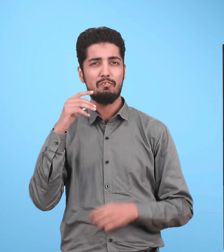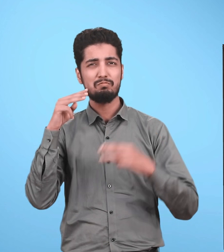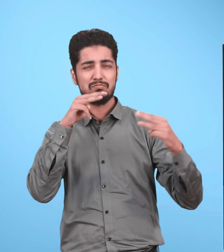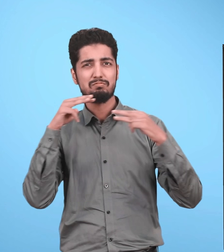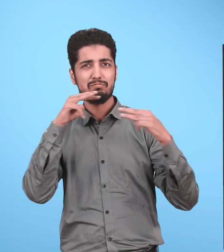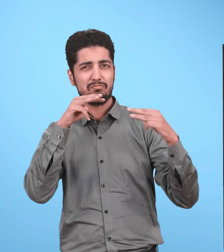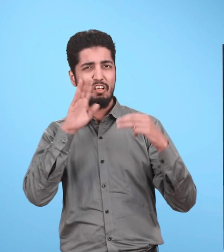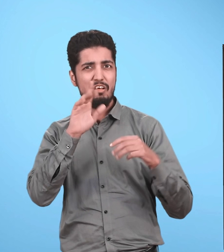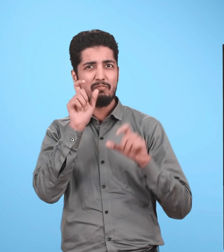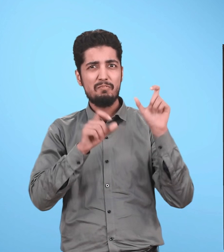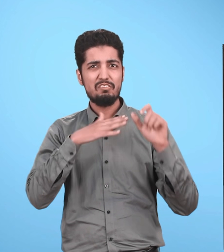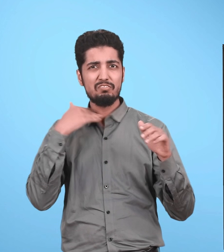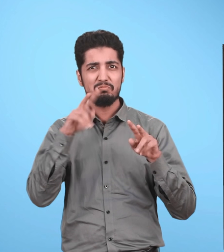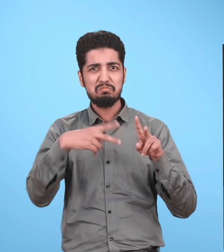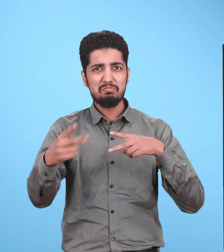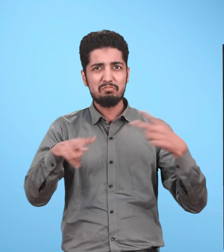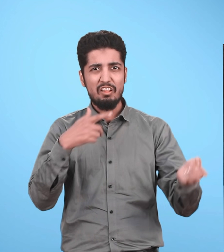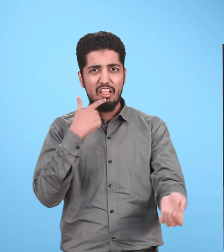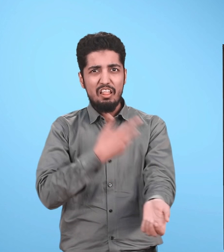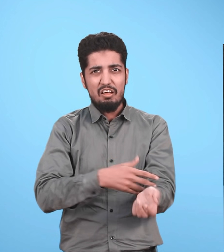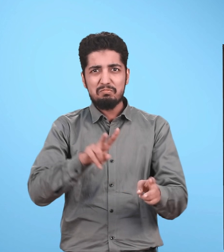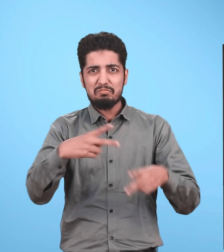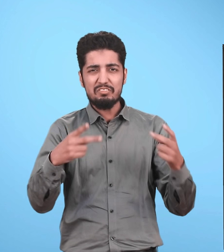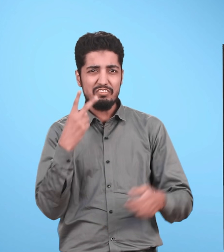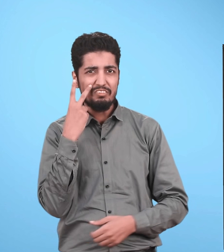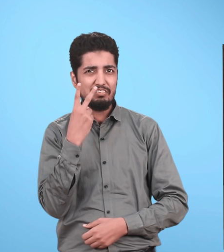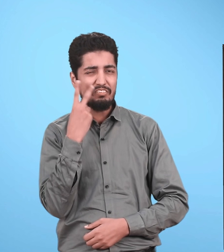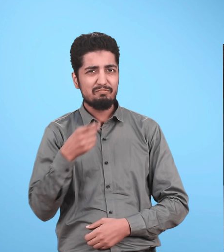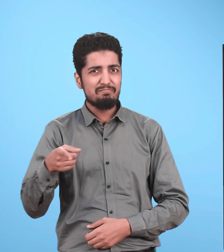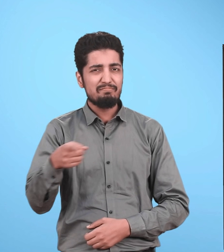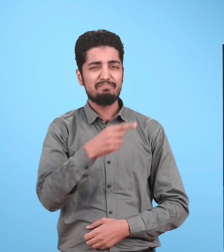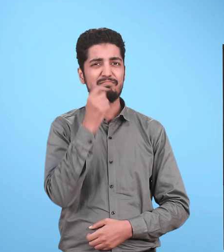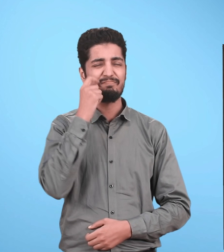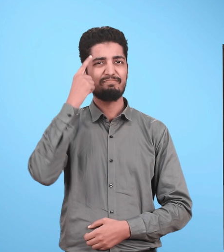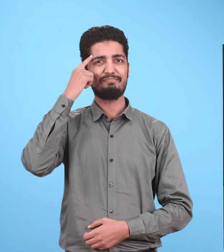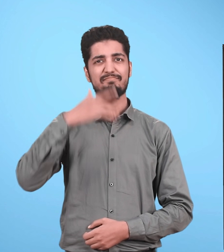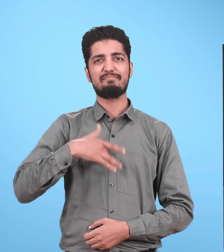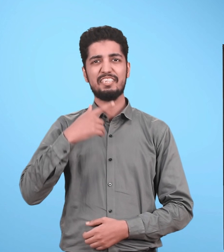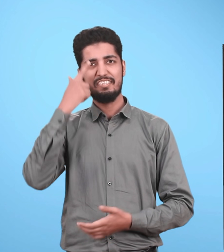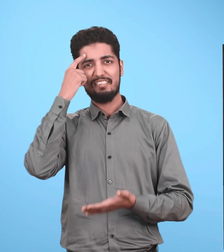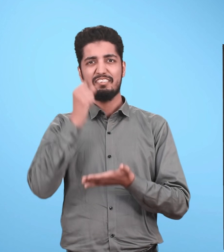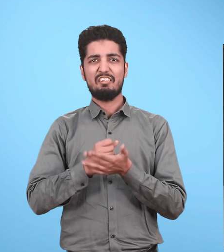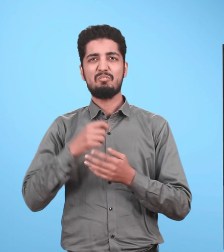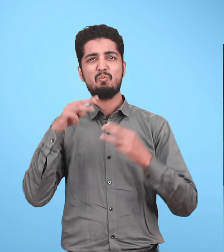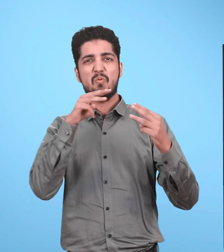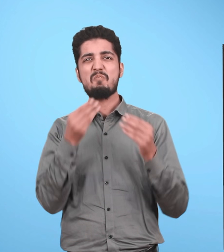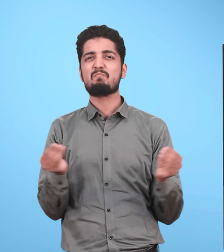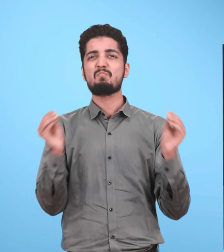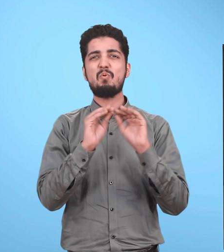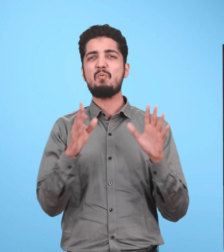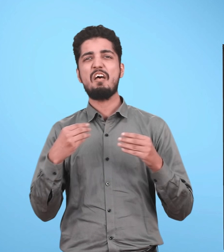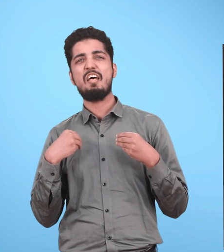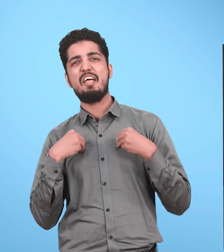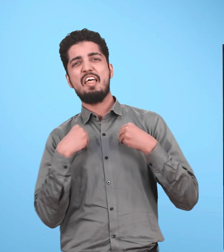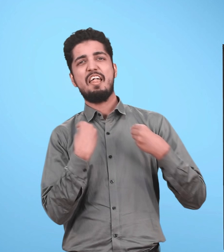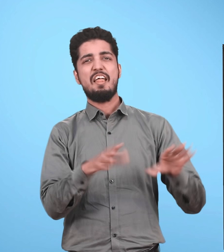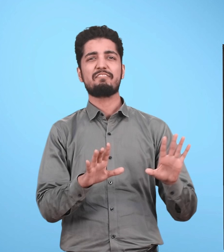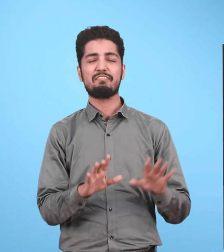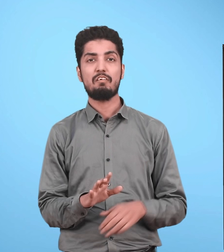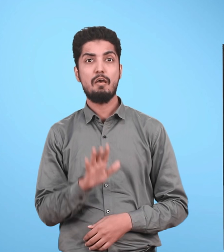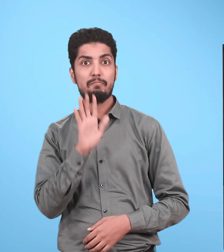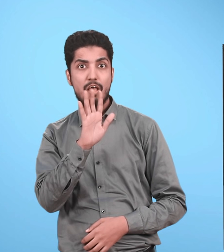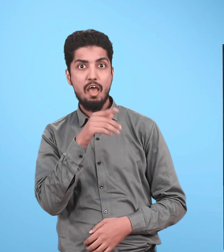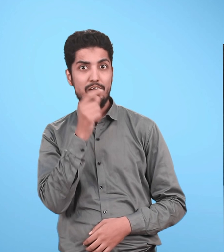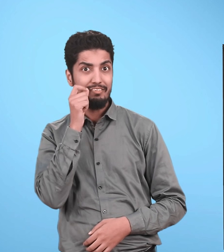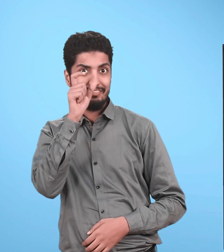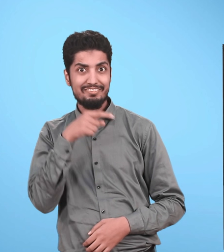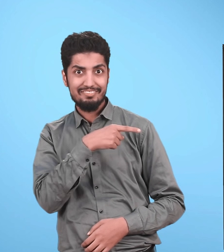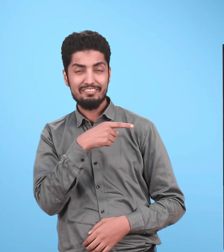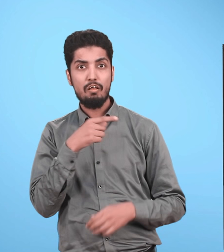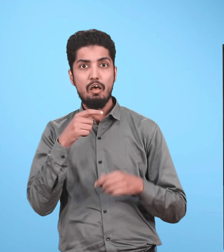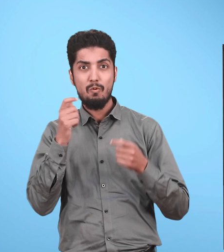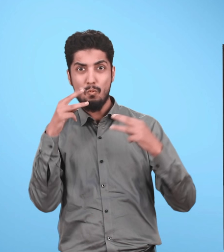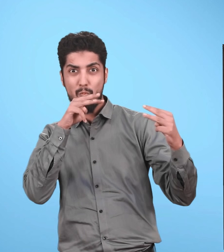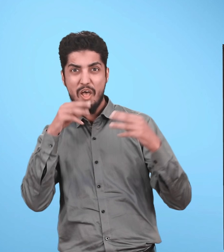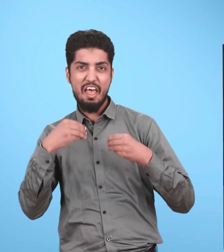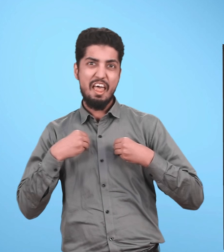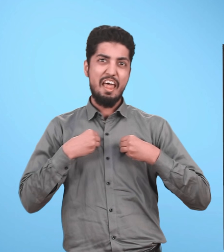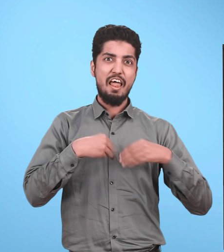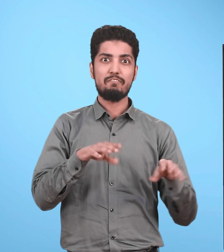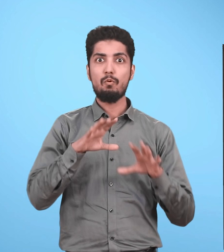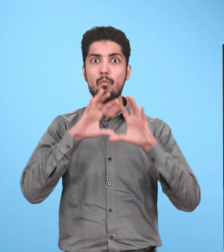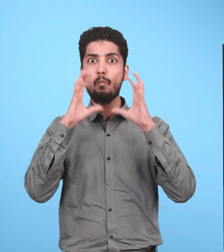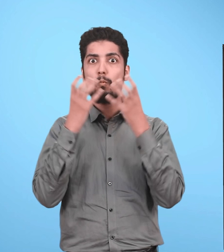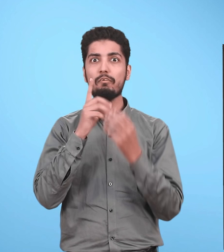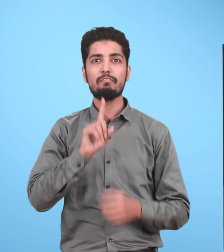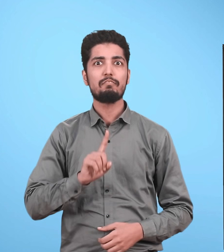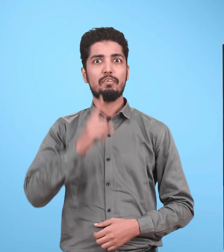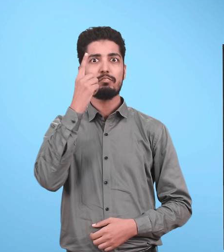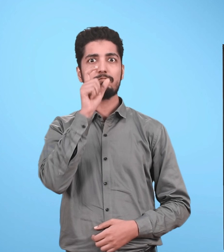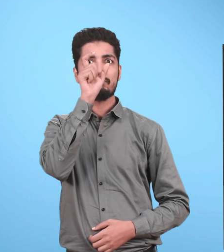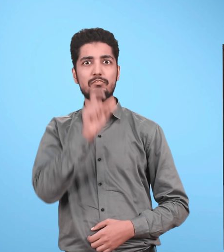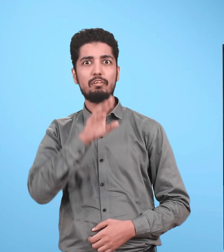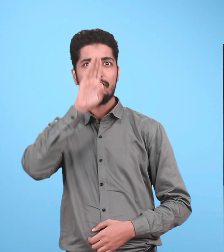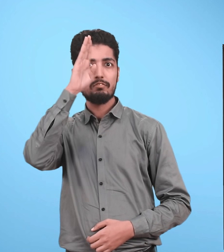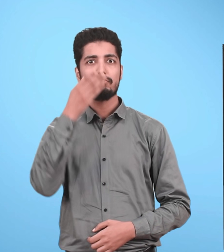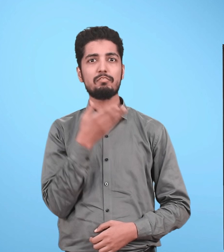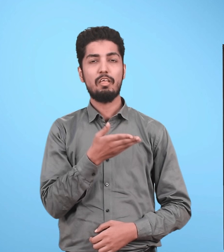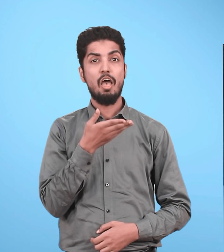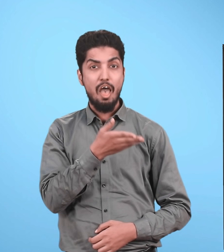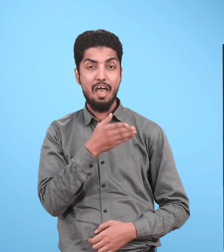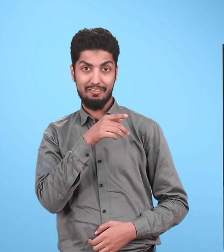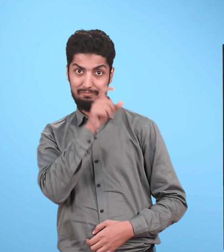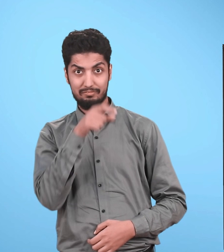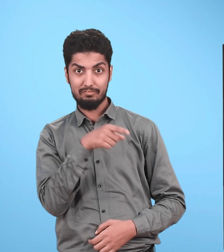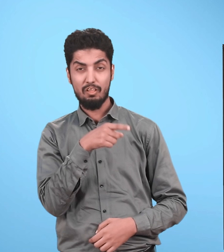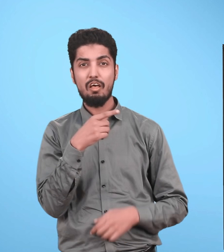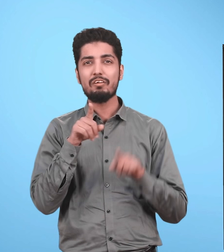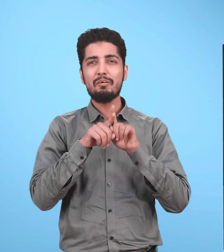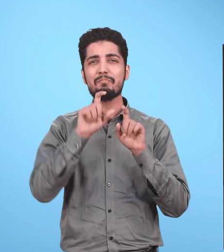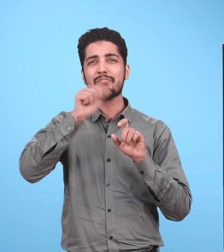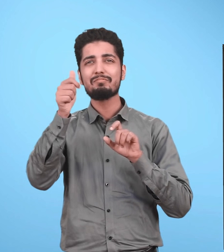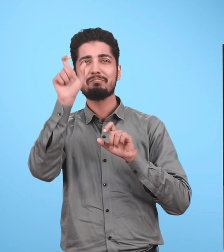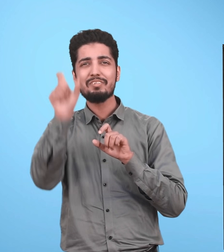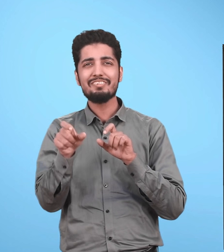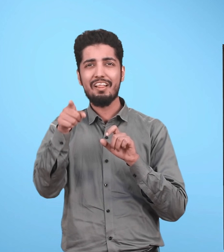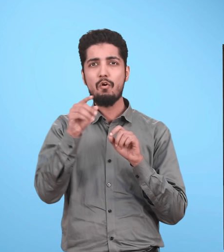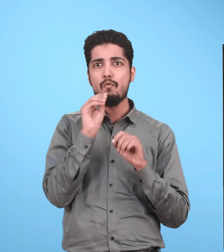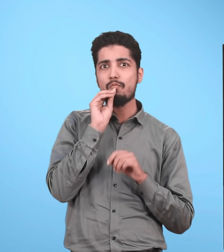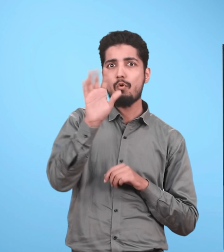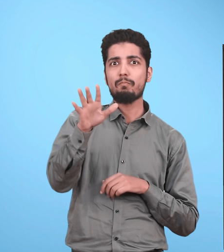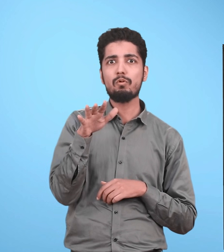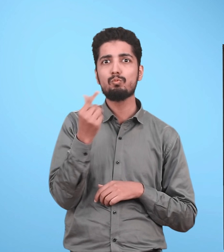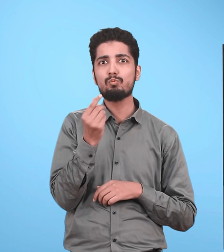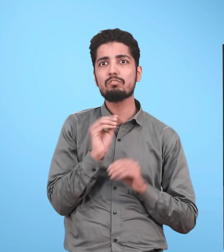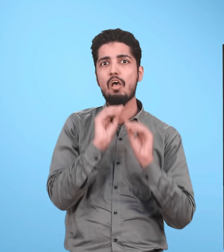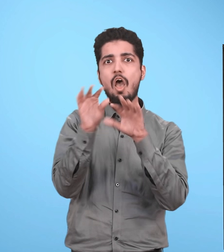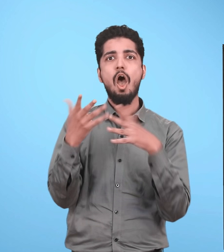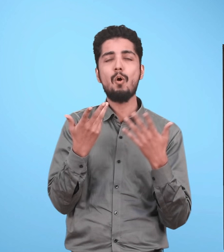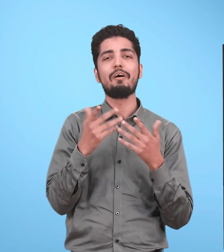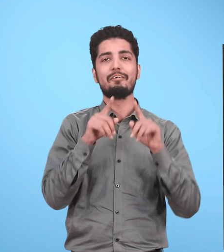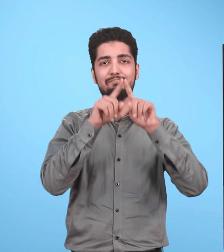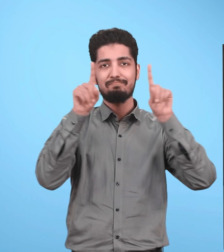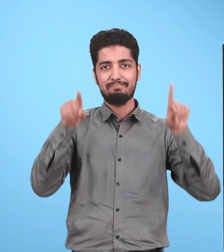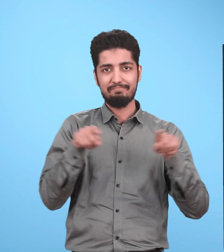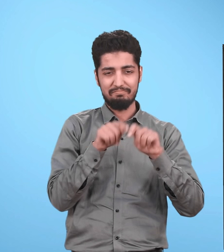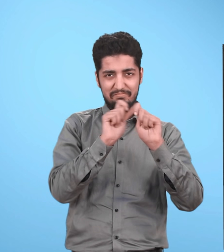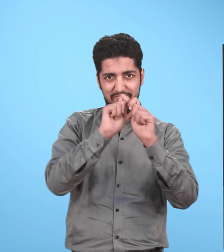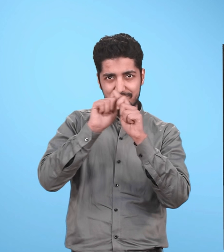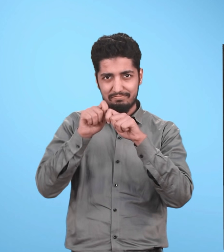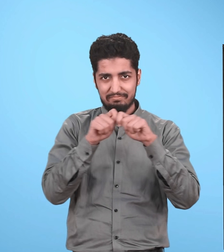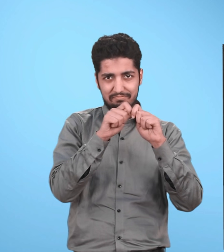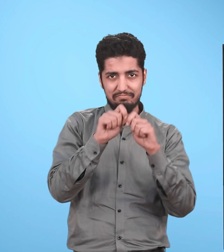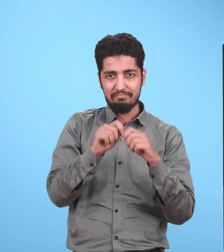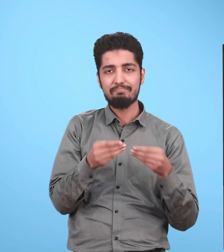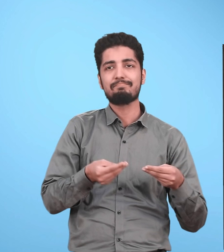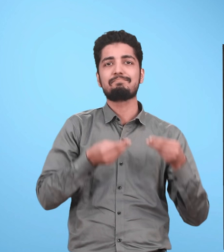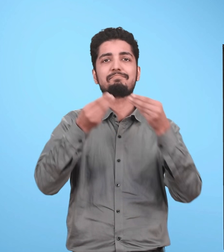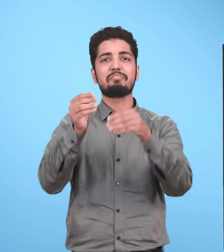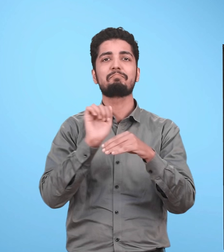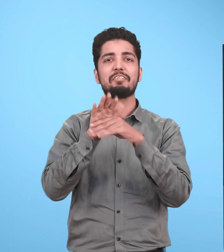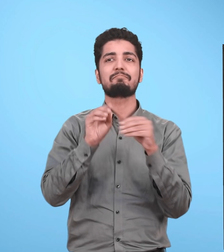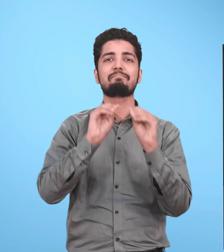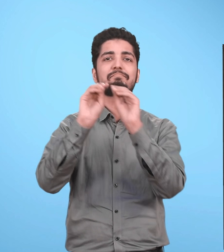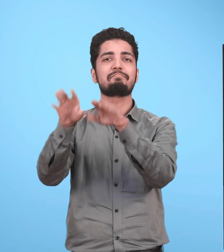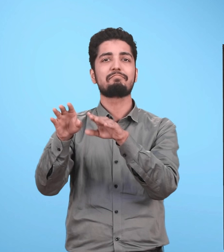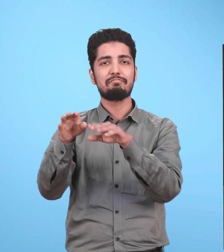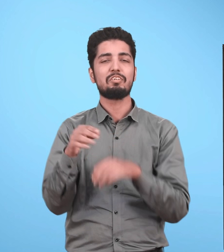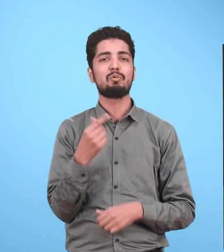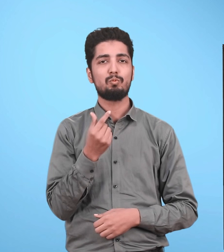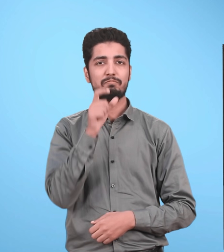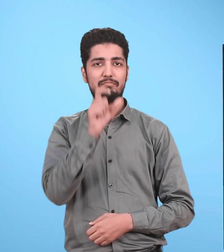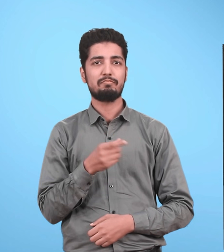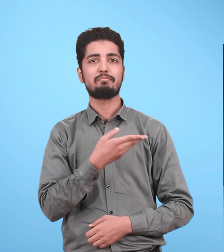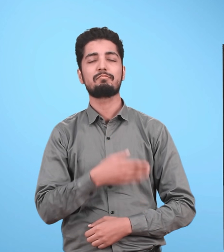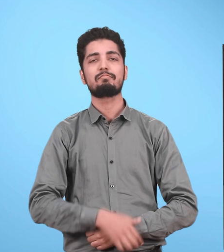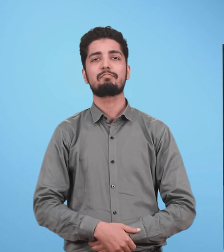When he saw the violence and bloodshed. That he decided not to fight any more wars. He is the only king in the history of the world who gave up conquest after winning a war. He was the first ruler who tried to take his message to the people Through inscriptions.